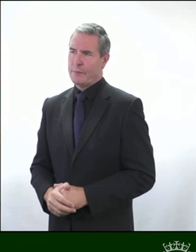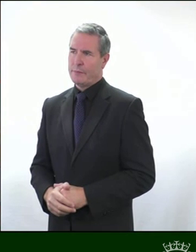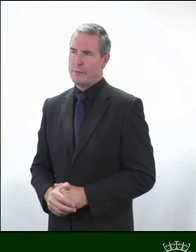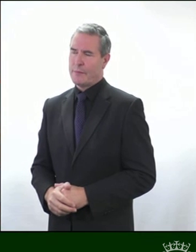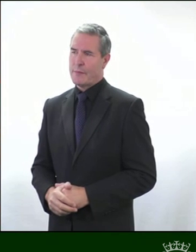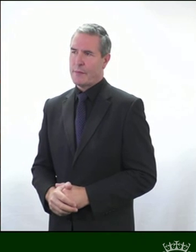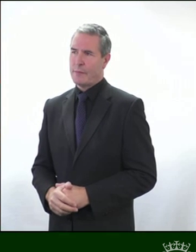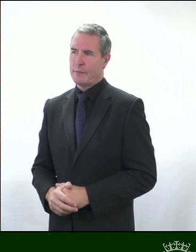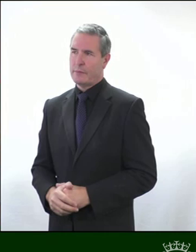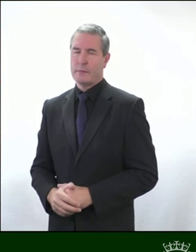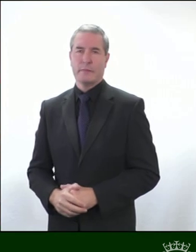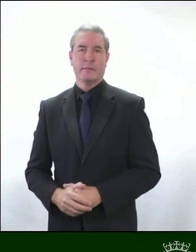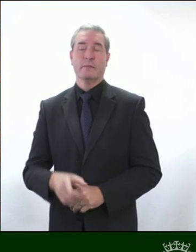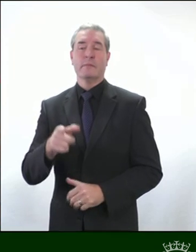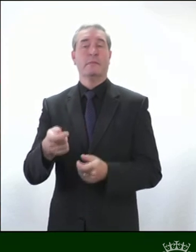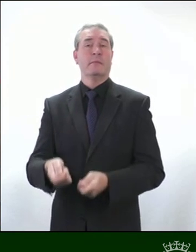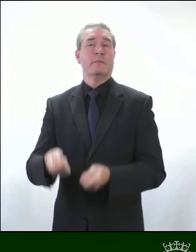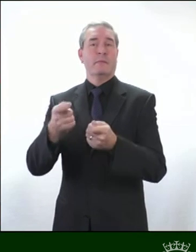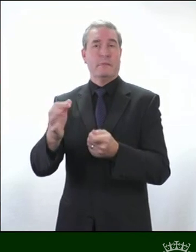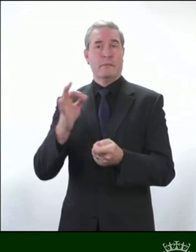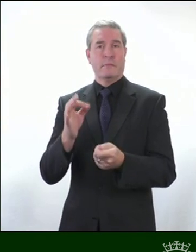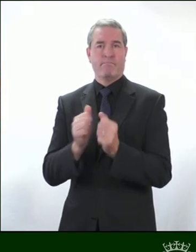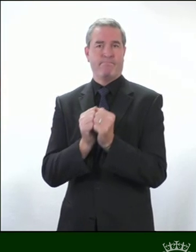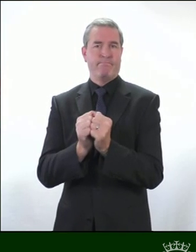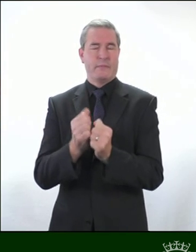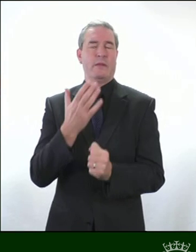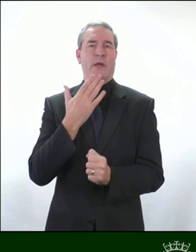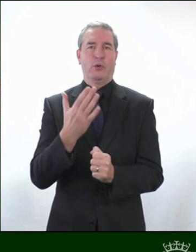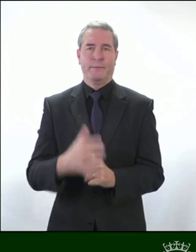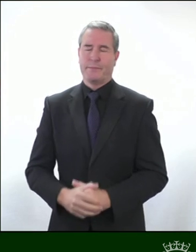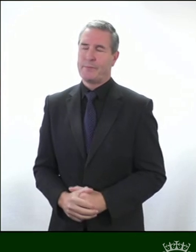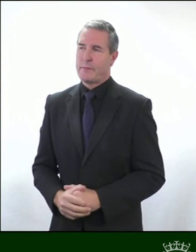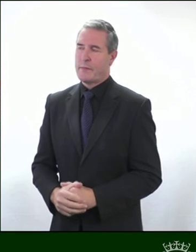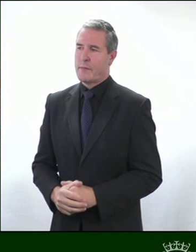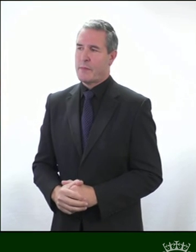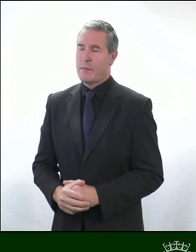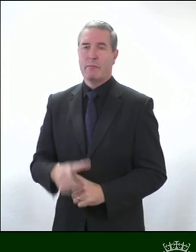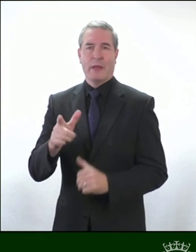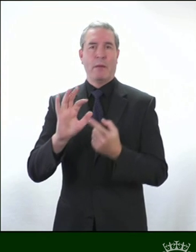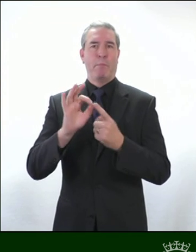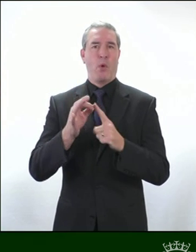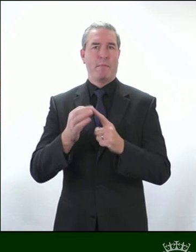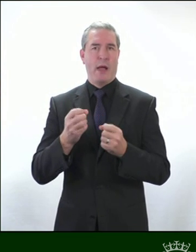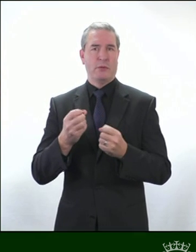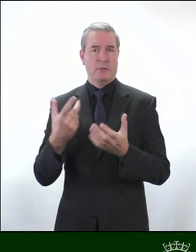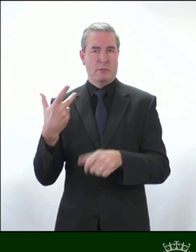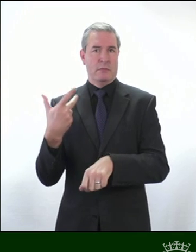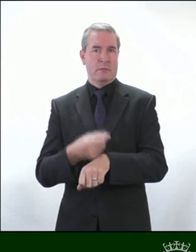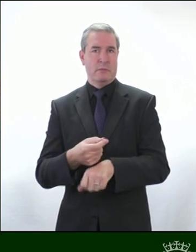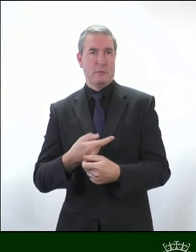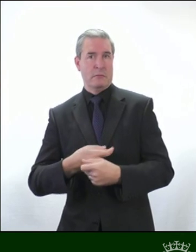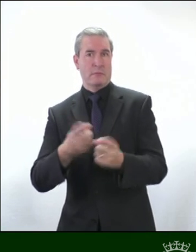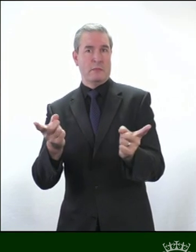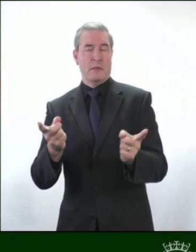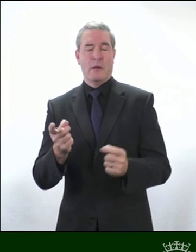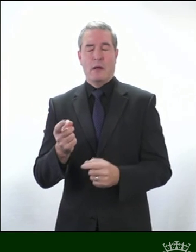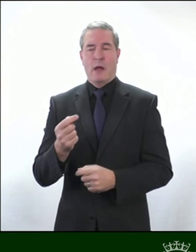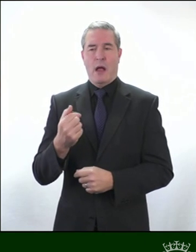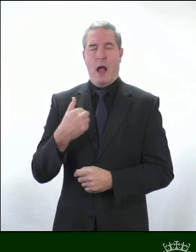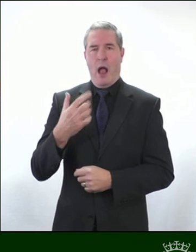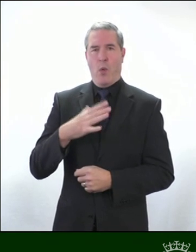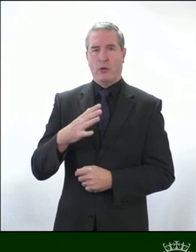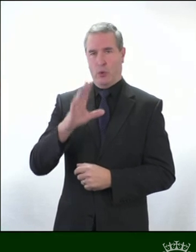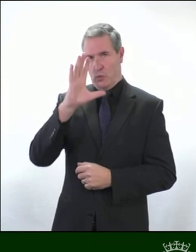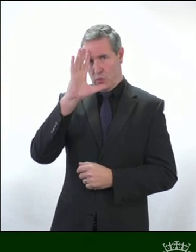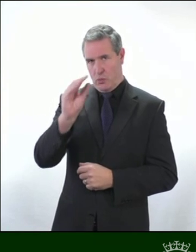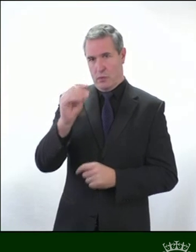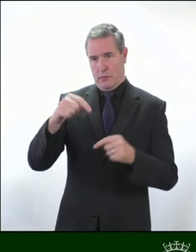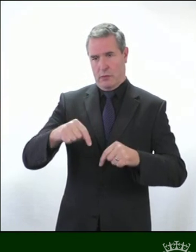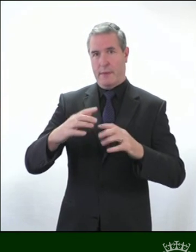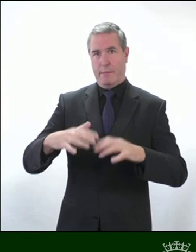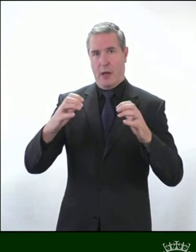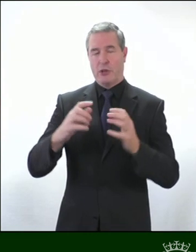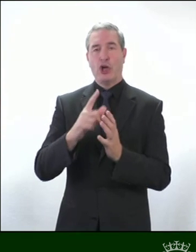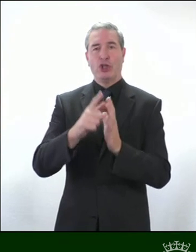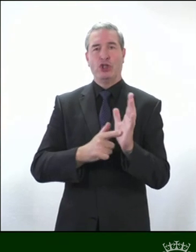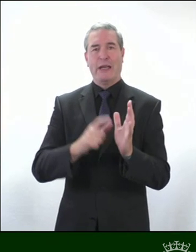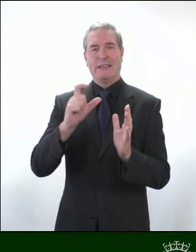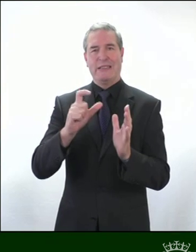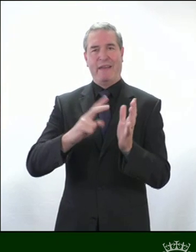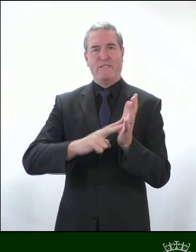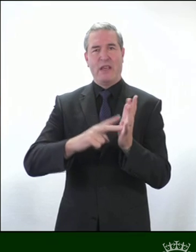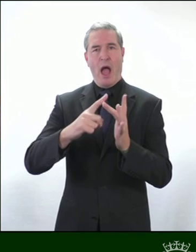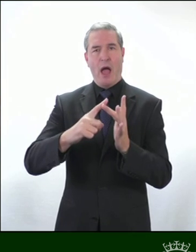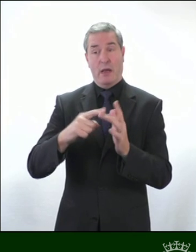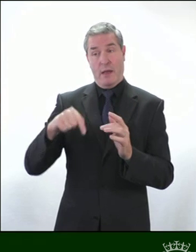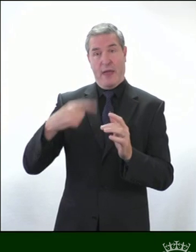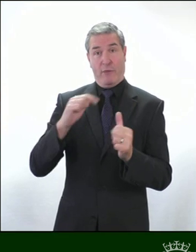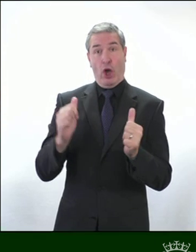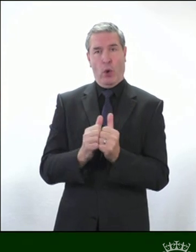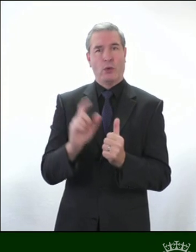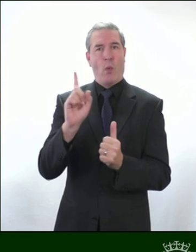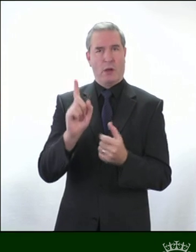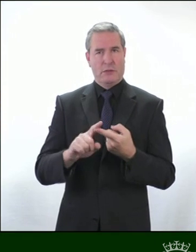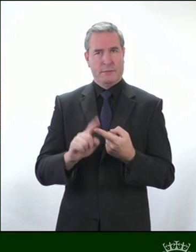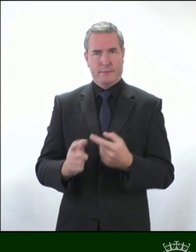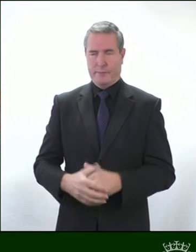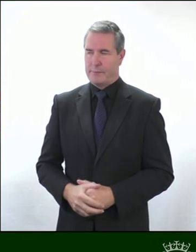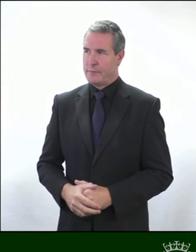I am grateful to the right hon. and learned Gentleman for his point about the roll-out, and I will perhaps update the House on what the Joint Committee on Vaccination and Immunisation has concluded so far.